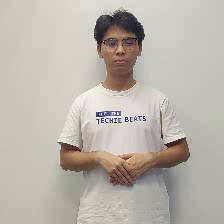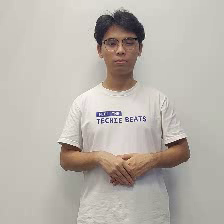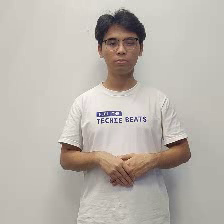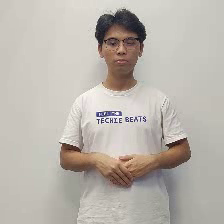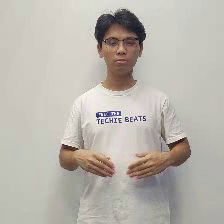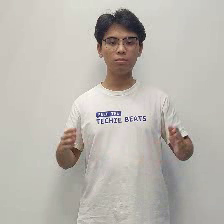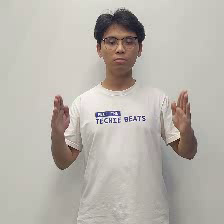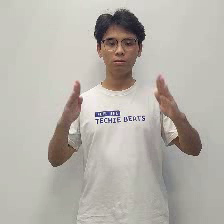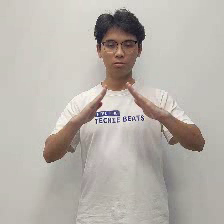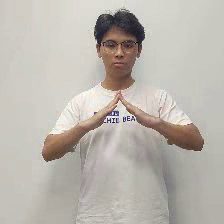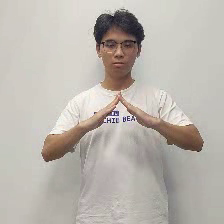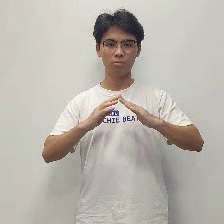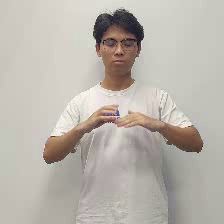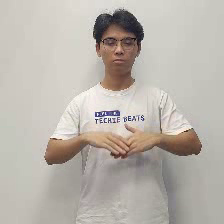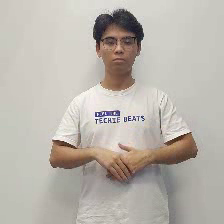Nhà